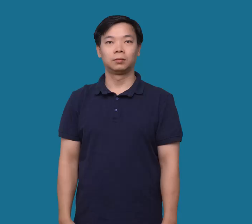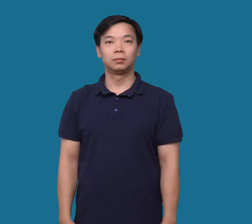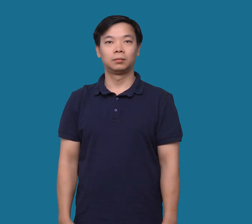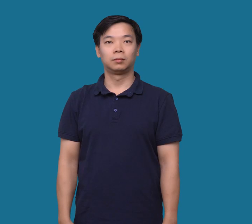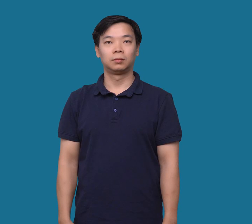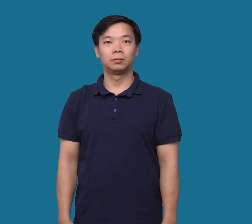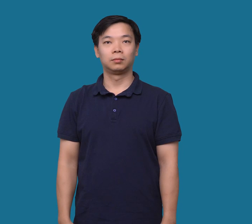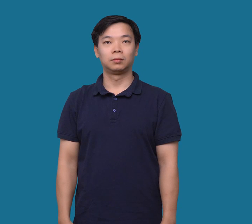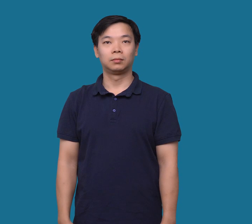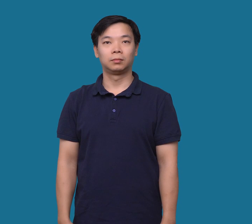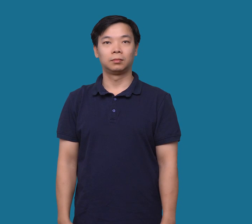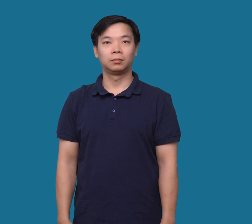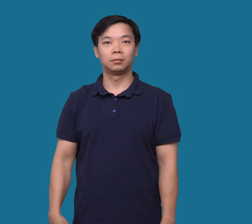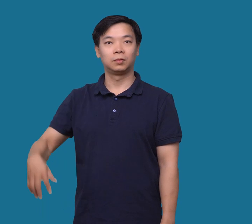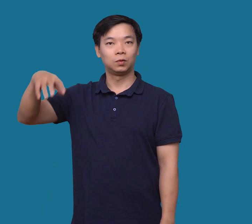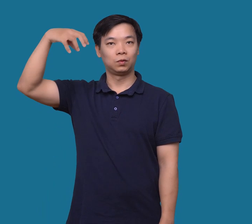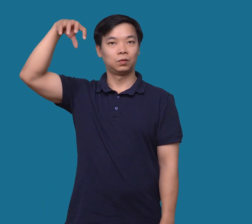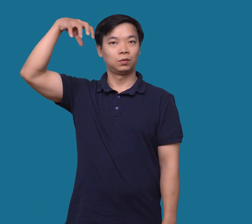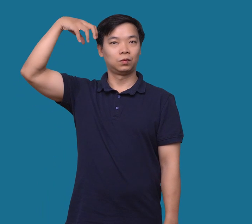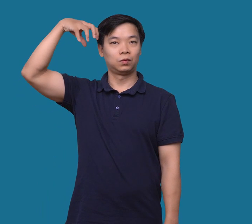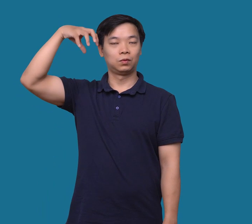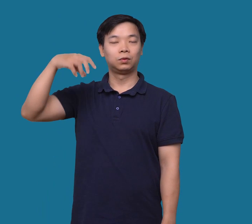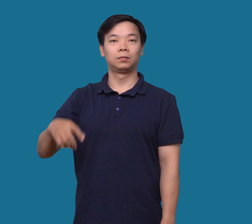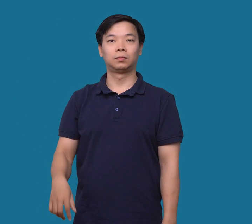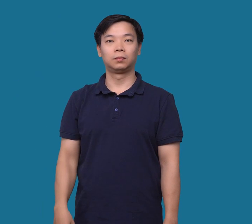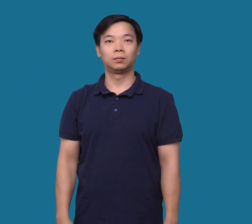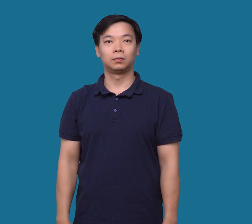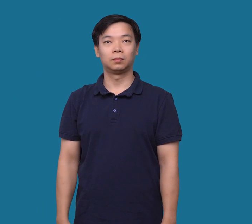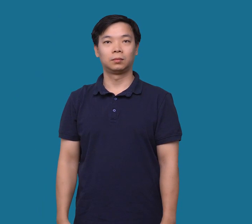trứng